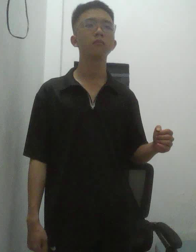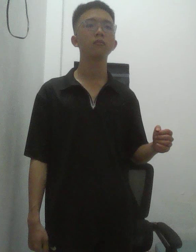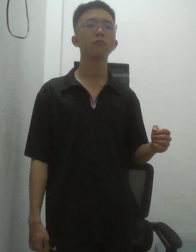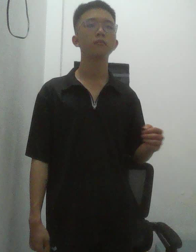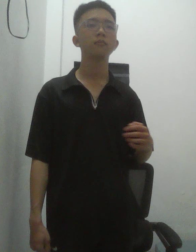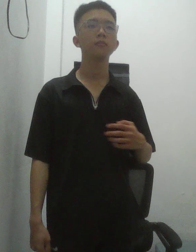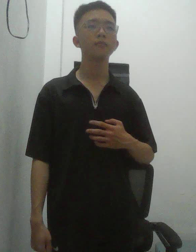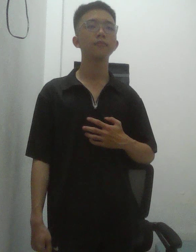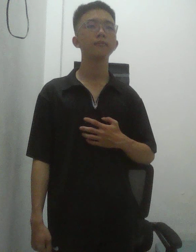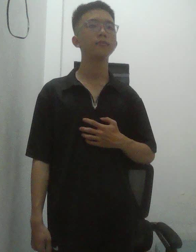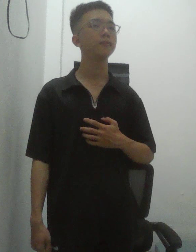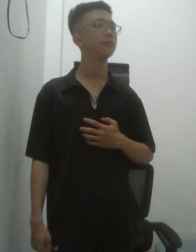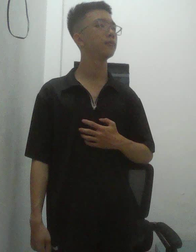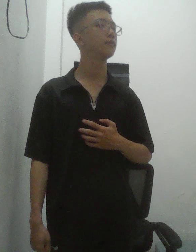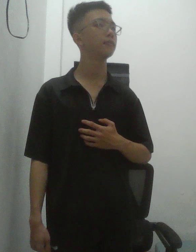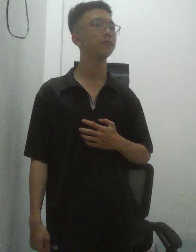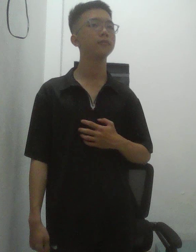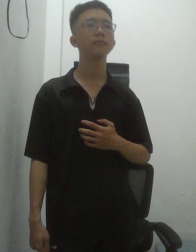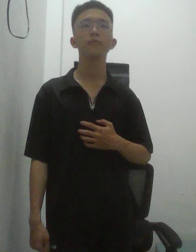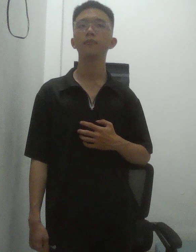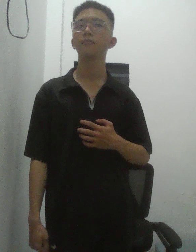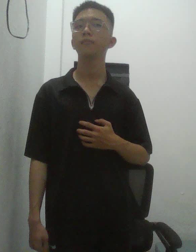khong thich